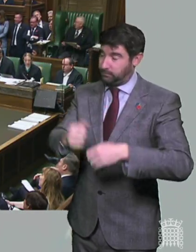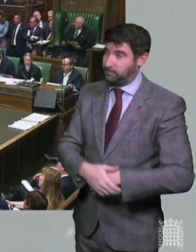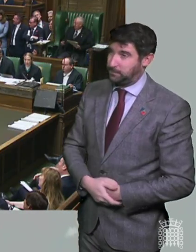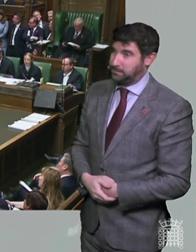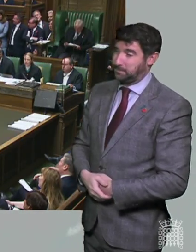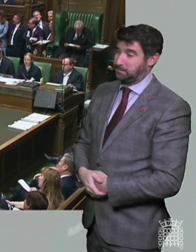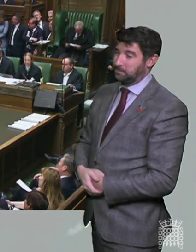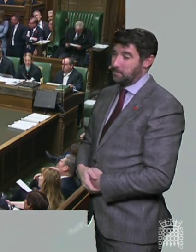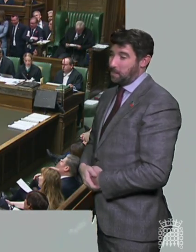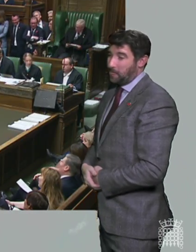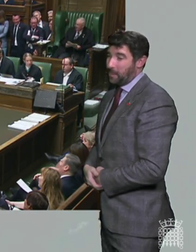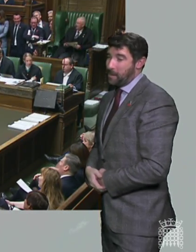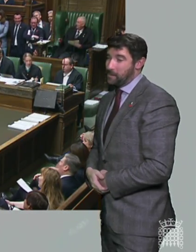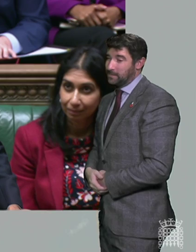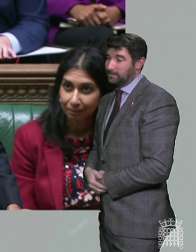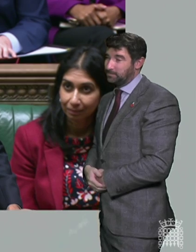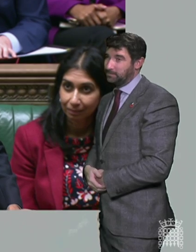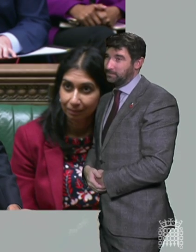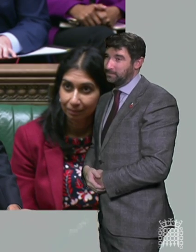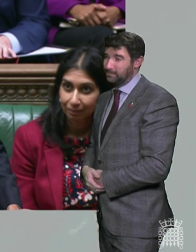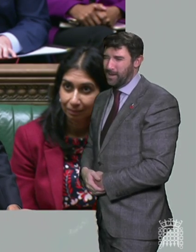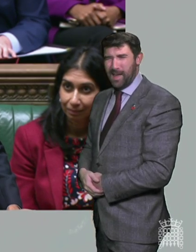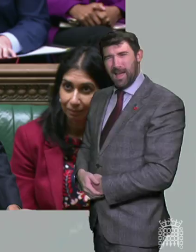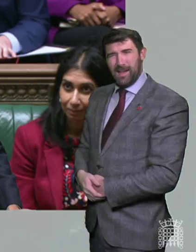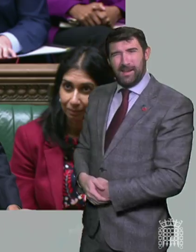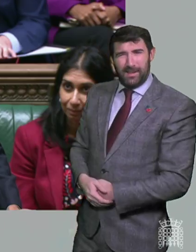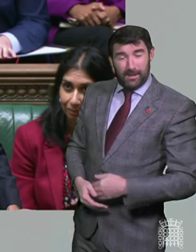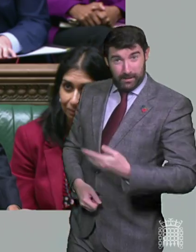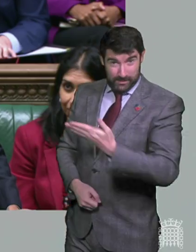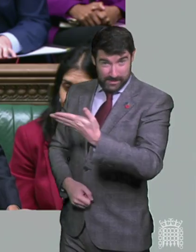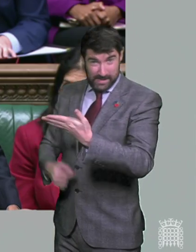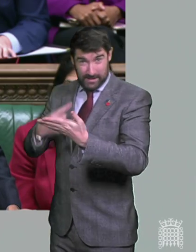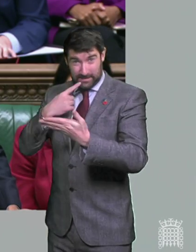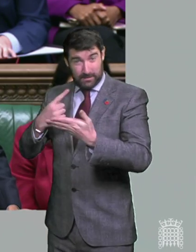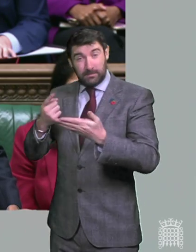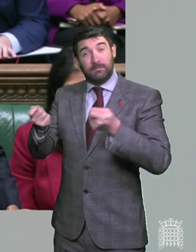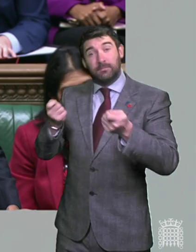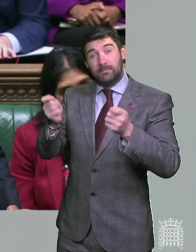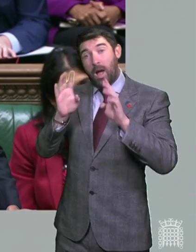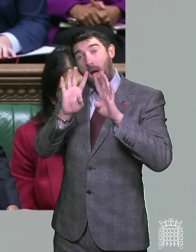The right honourable and learned Gentleman talks about judgment and putting people around the Cabinet table.